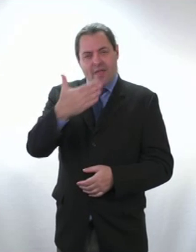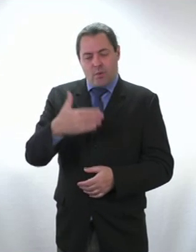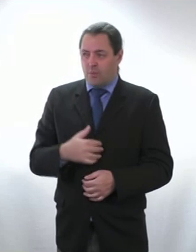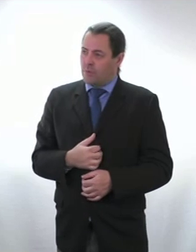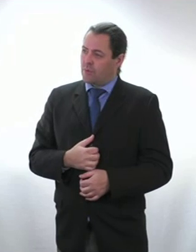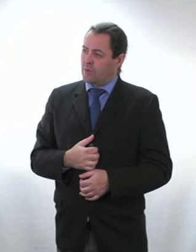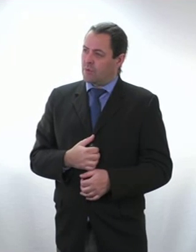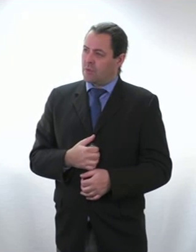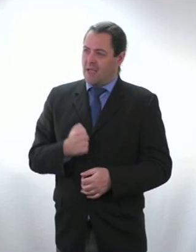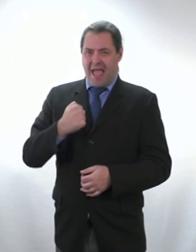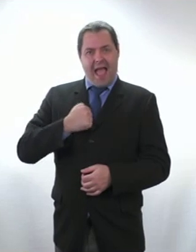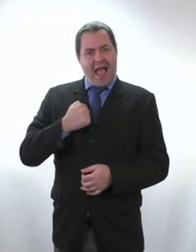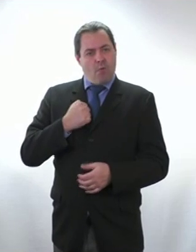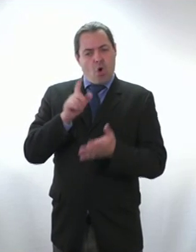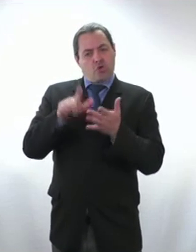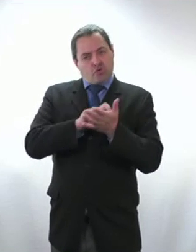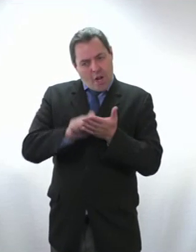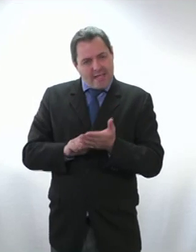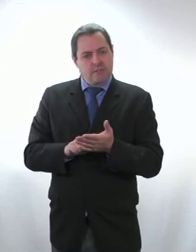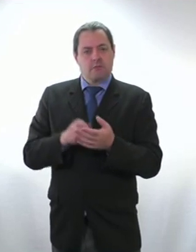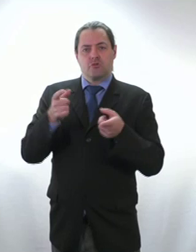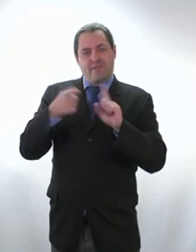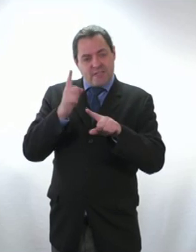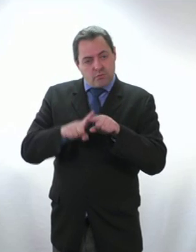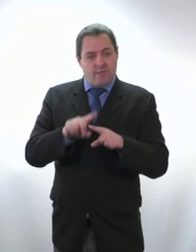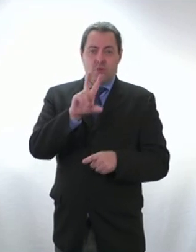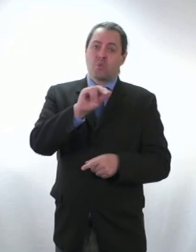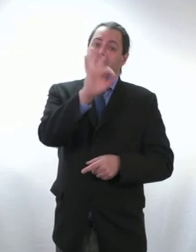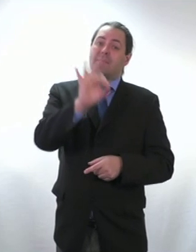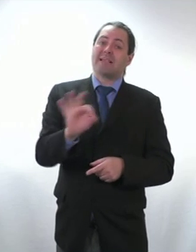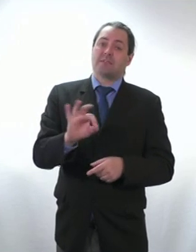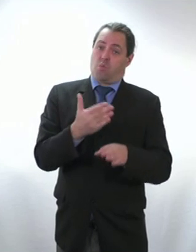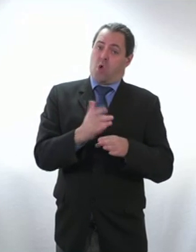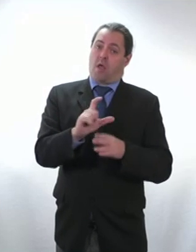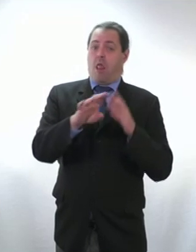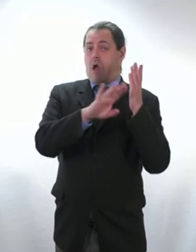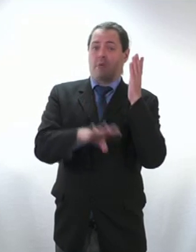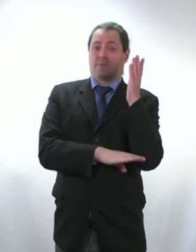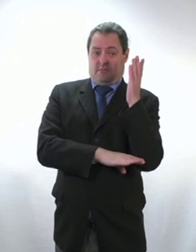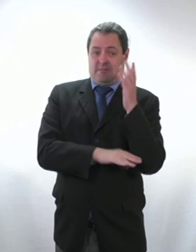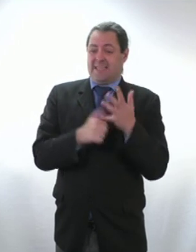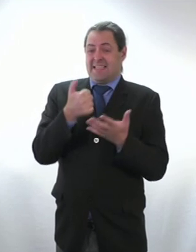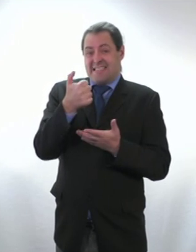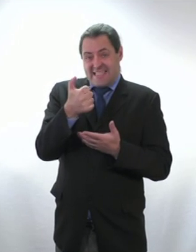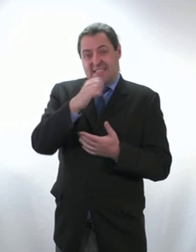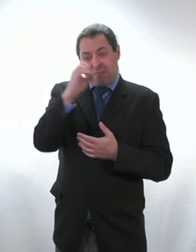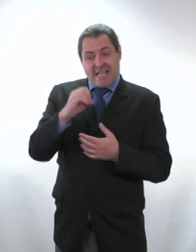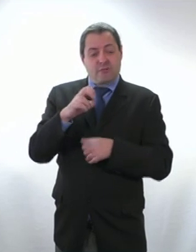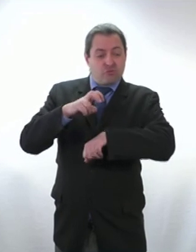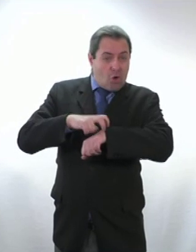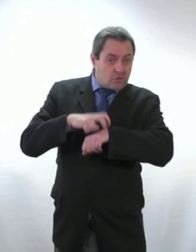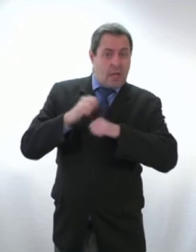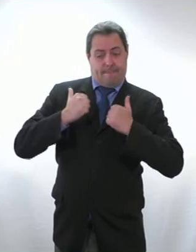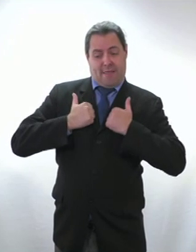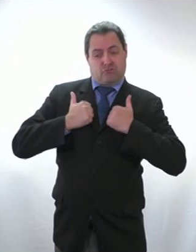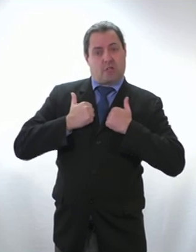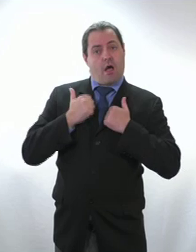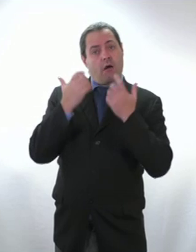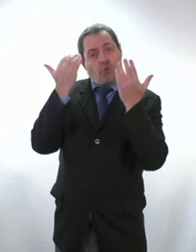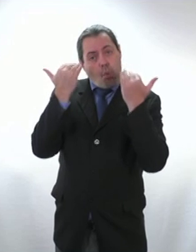Just 12% of our journalists and chief execs come from a working-class background, and just 6% of doctors and barristers.